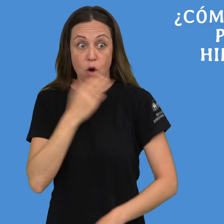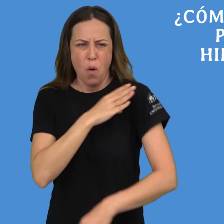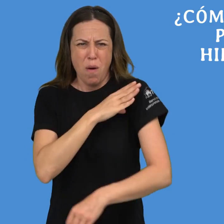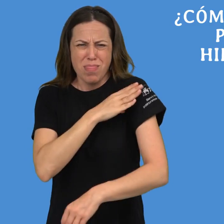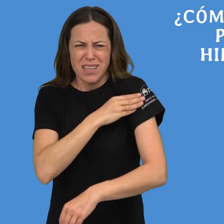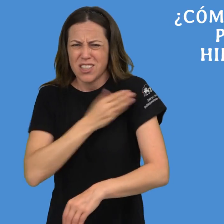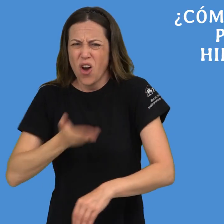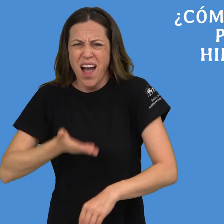tensión